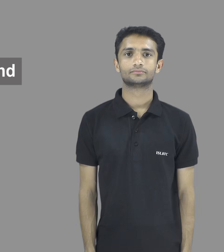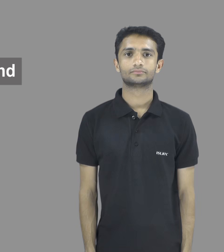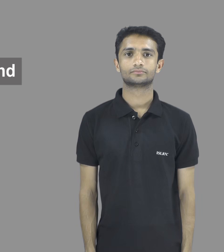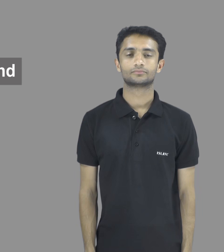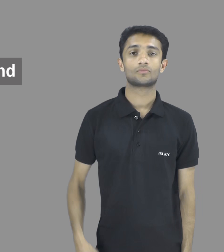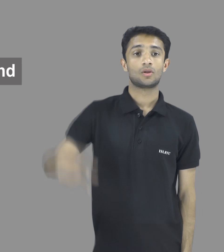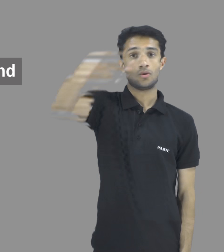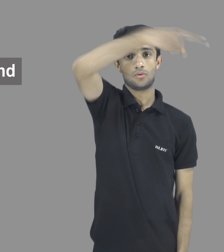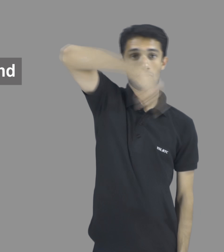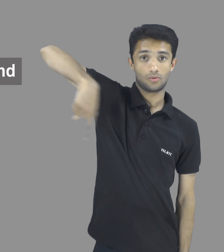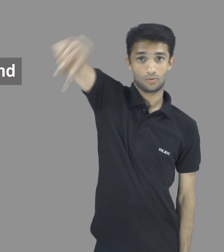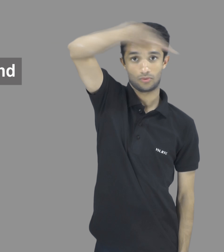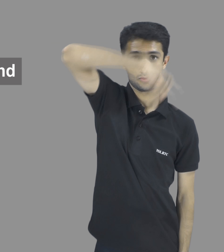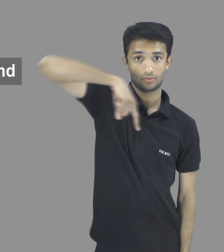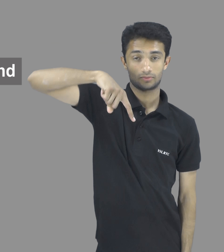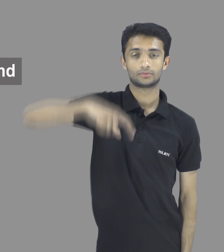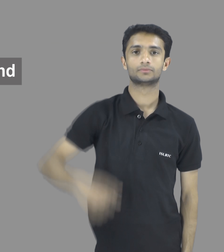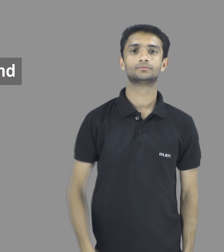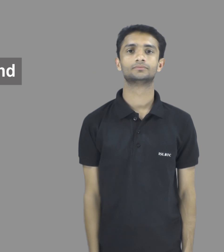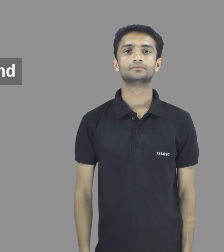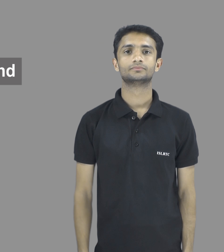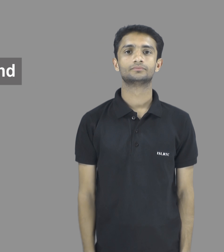Around